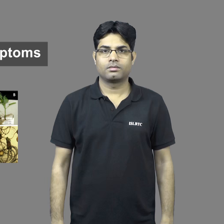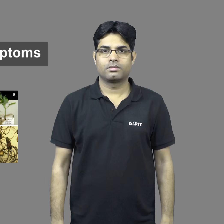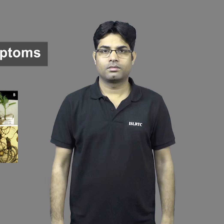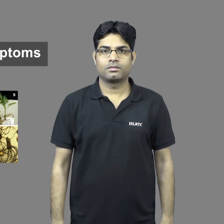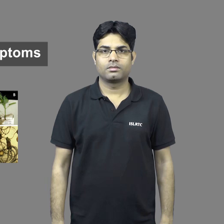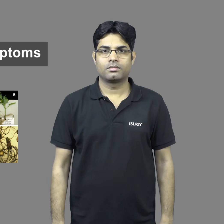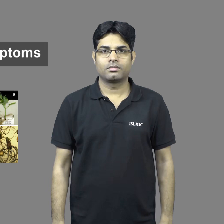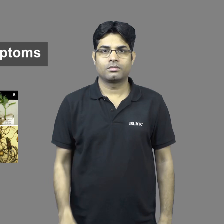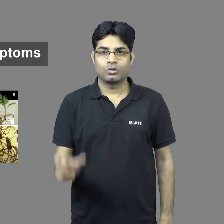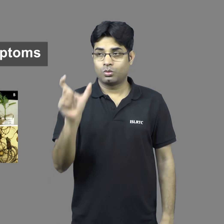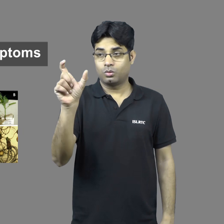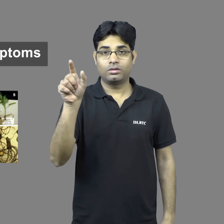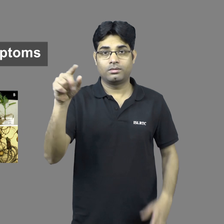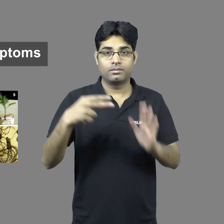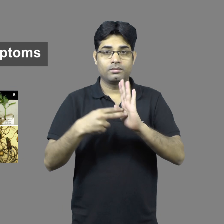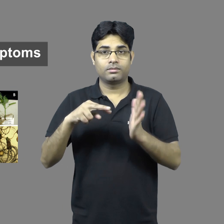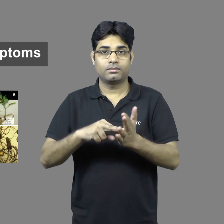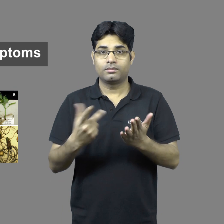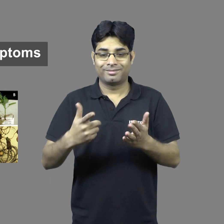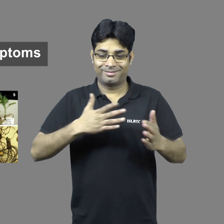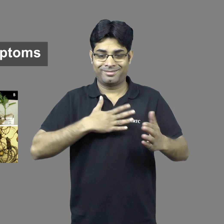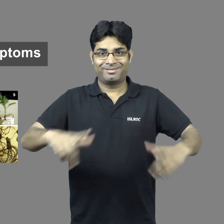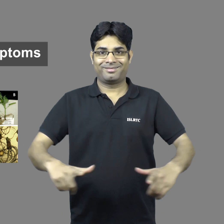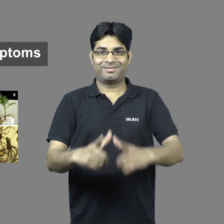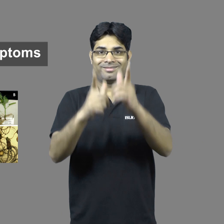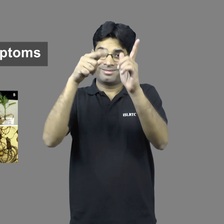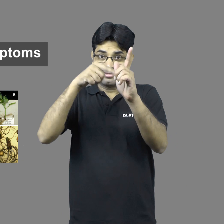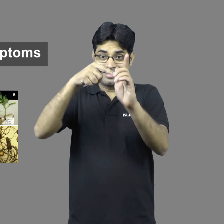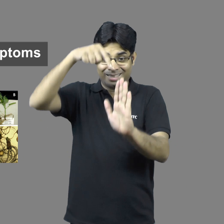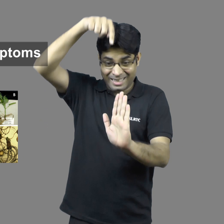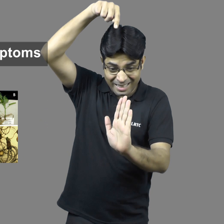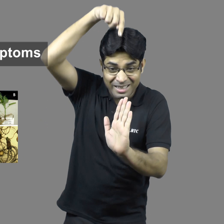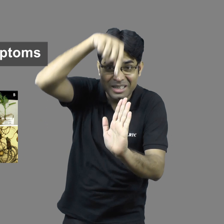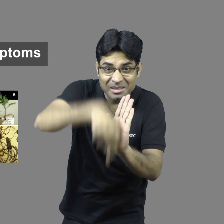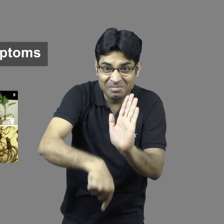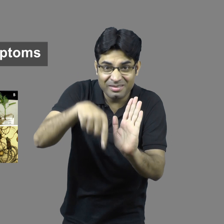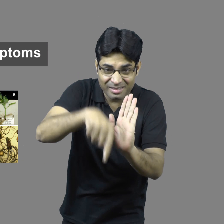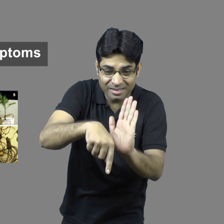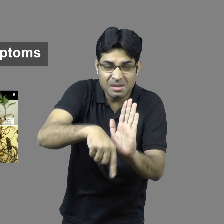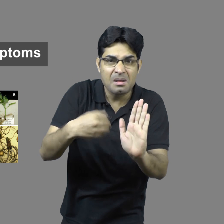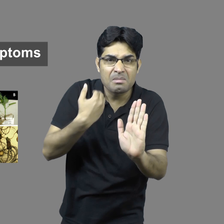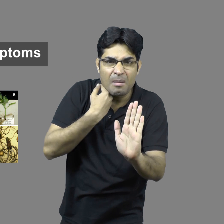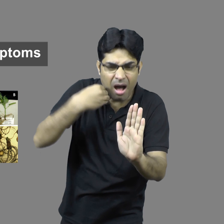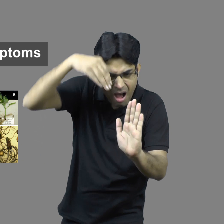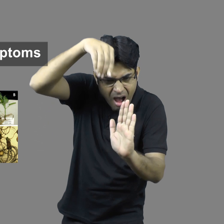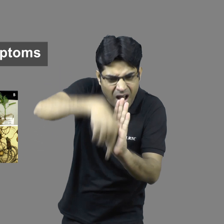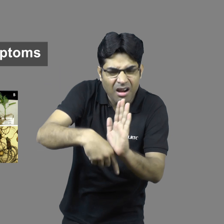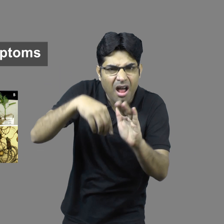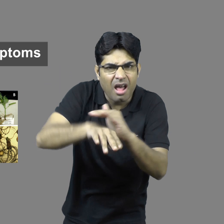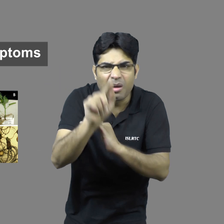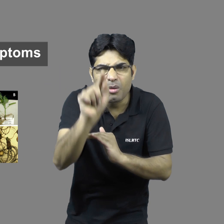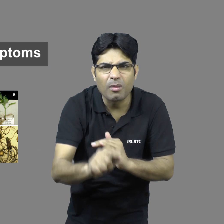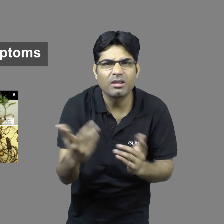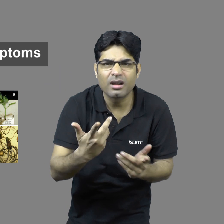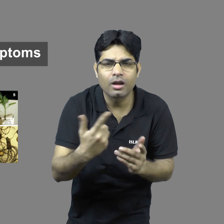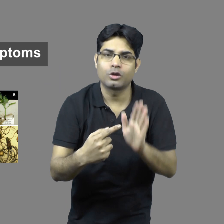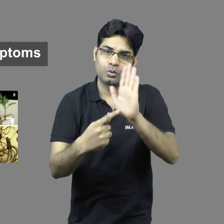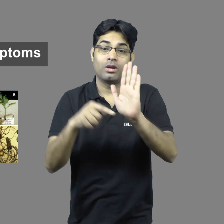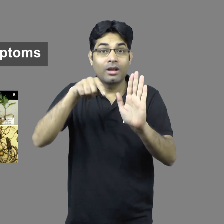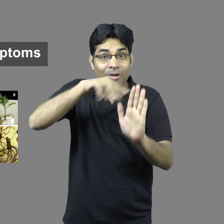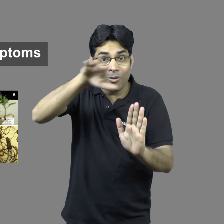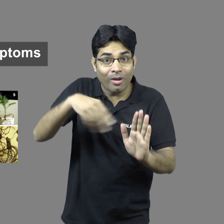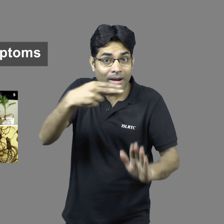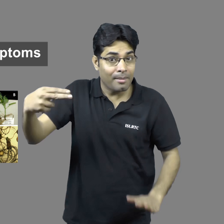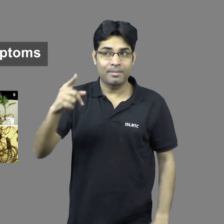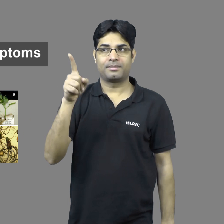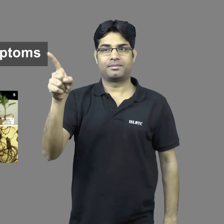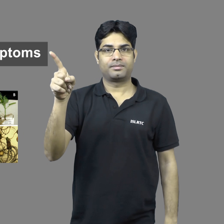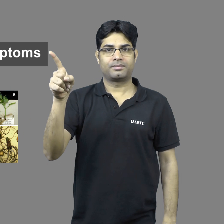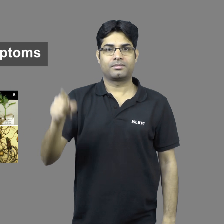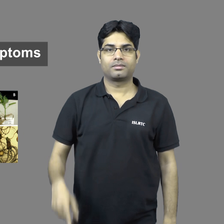Underground Symptoms